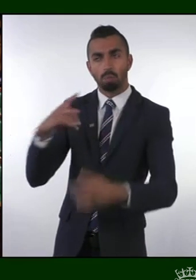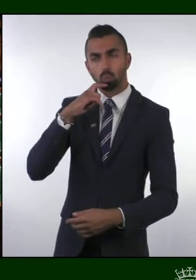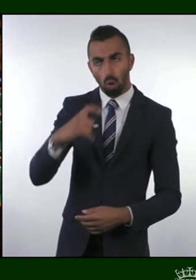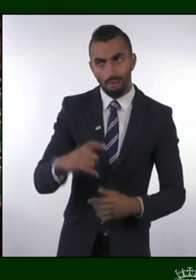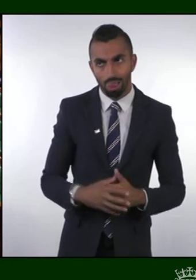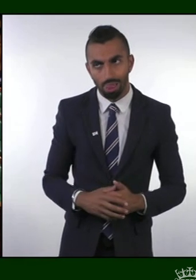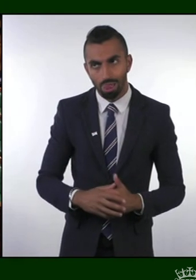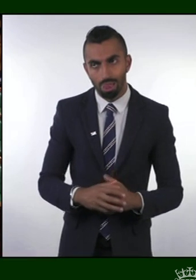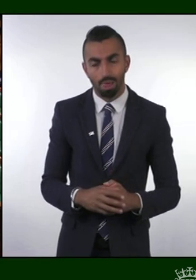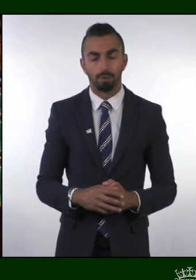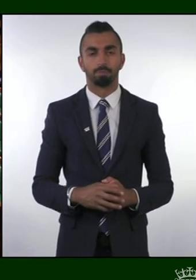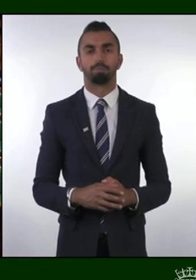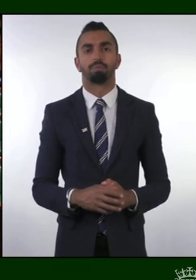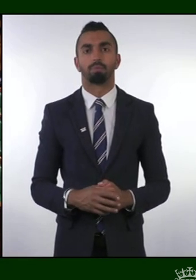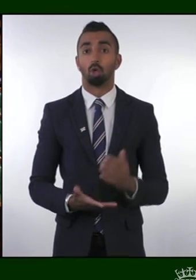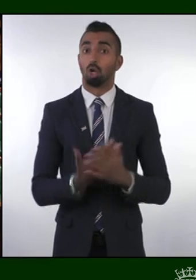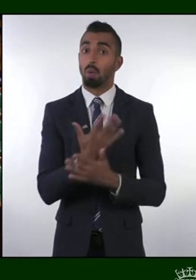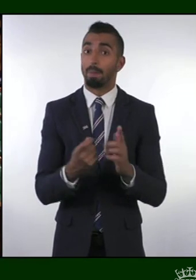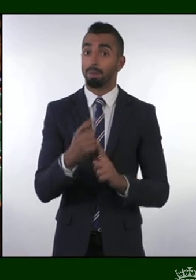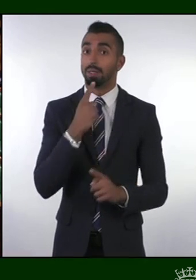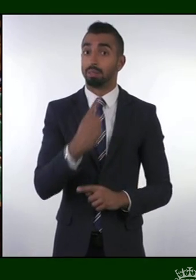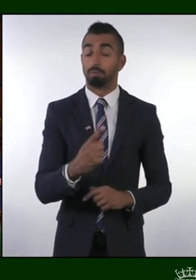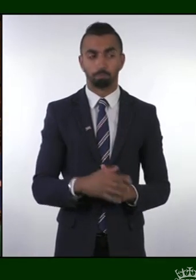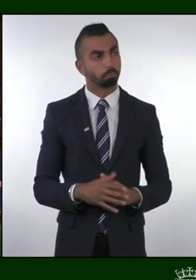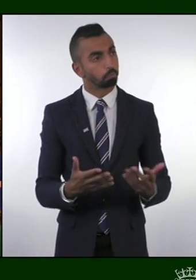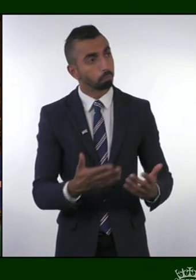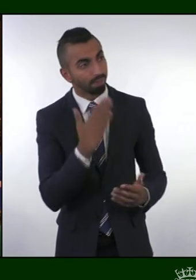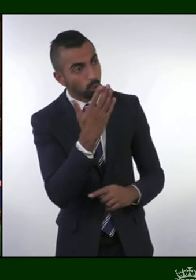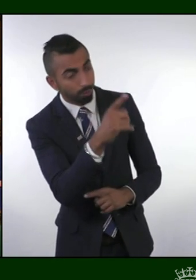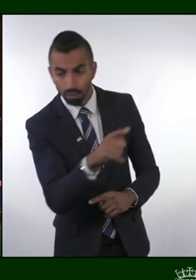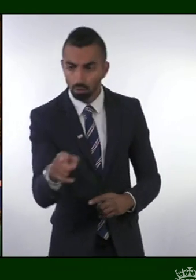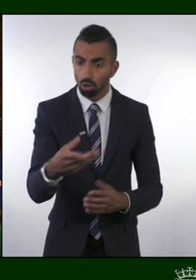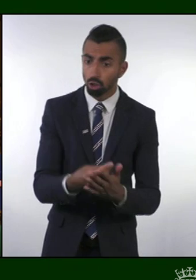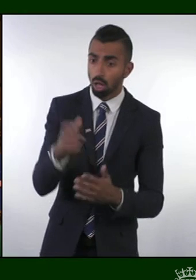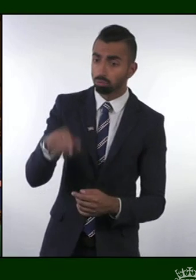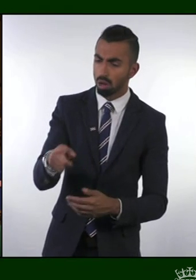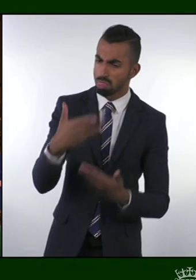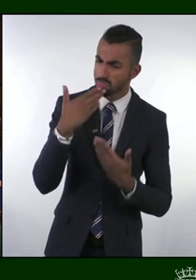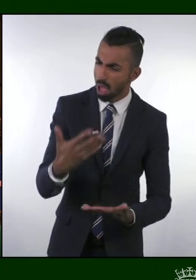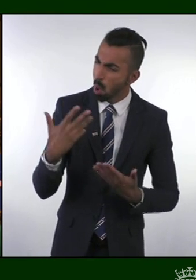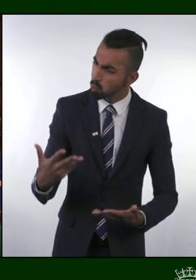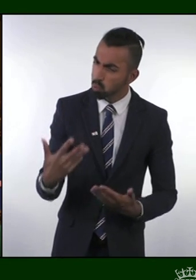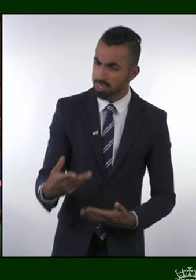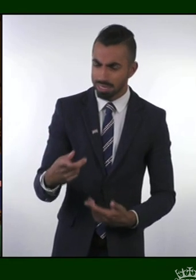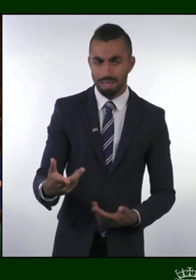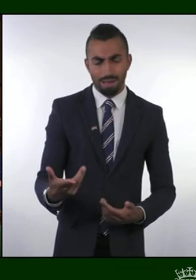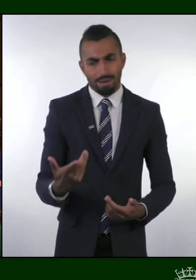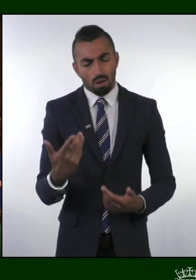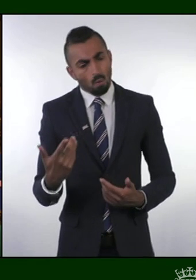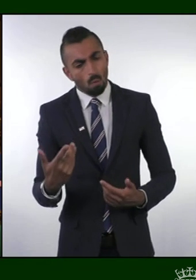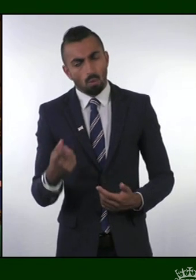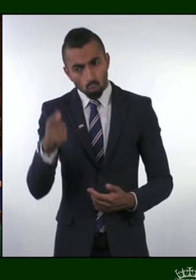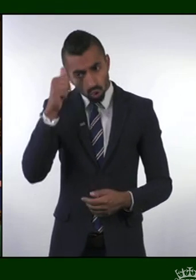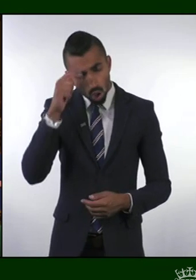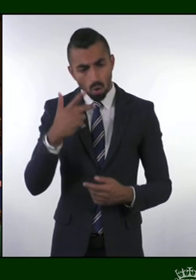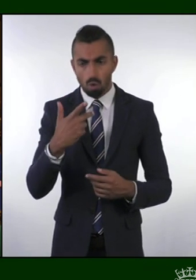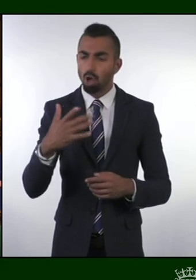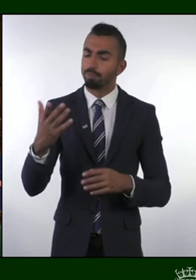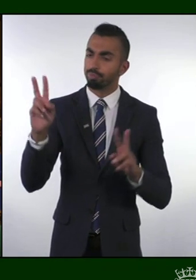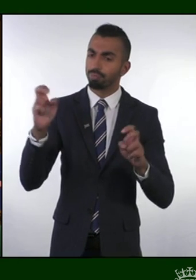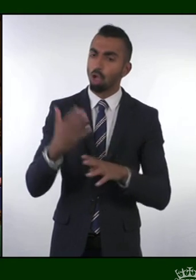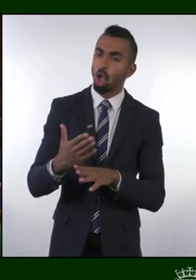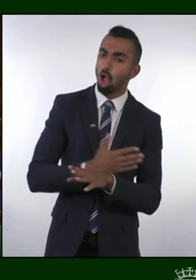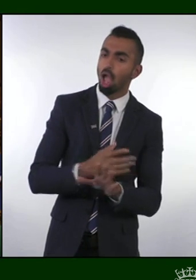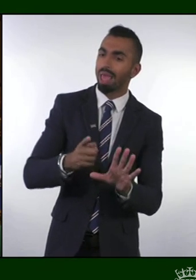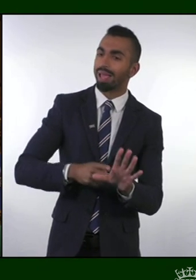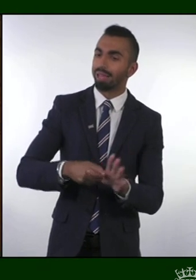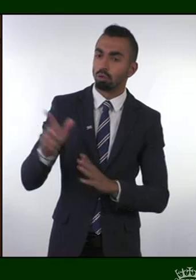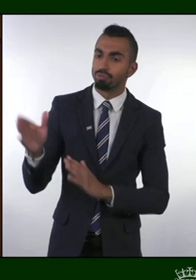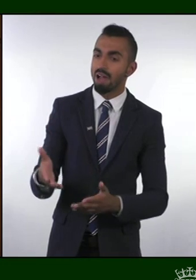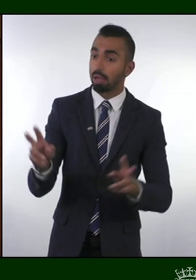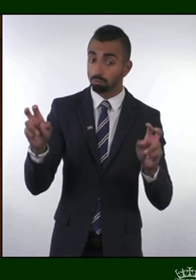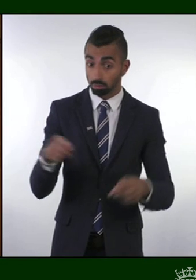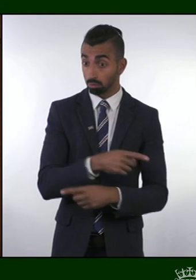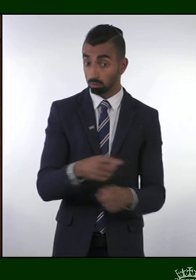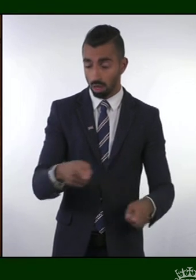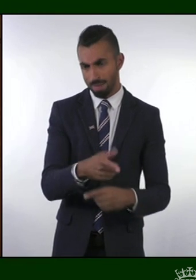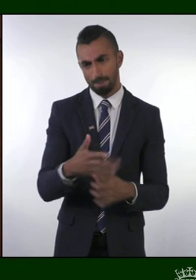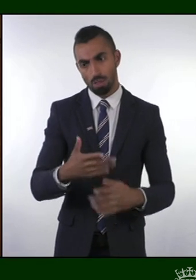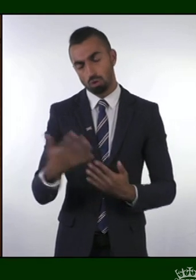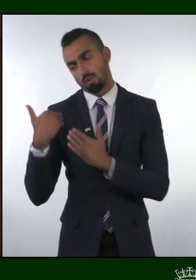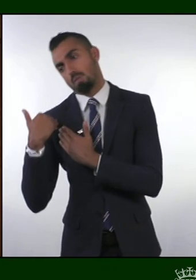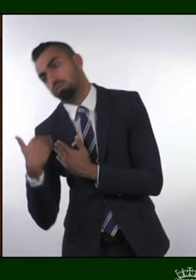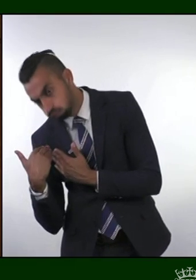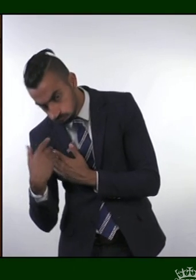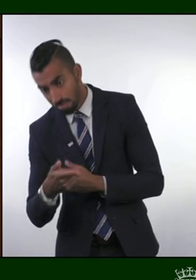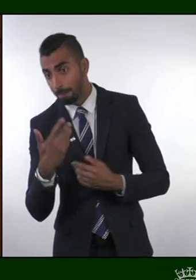I thank the Chancellor for bringing some real hope today. Early years providers have played their part in getting us through this pandemic, but reduced attendance combined with increased costs is taking its toll.